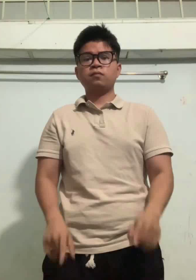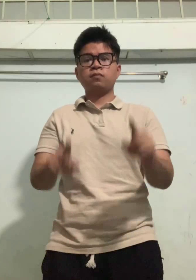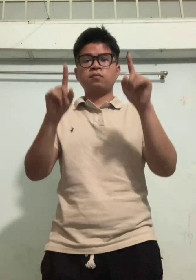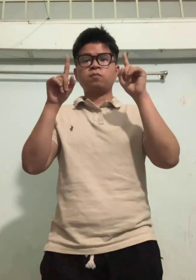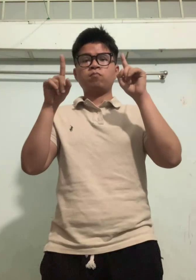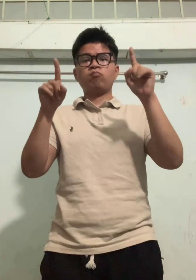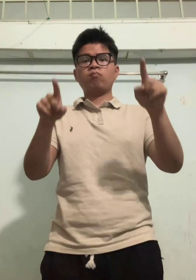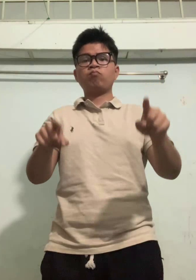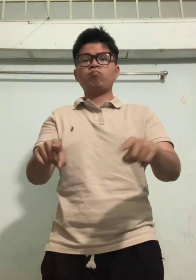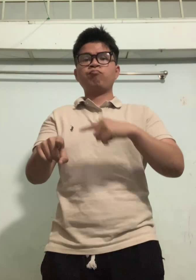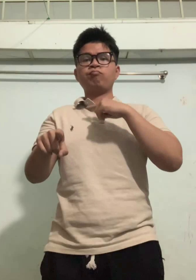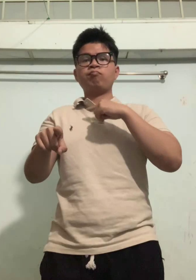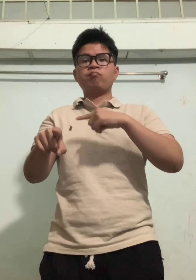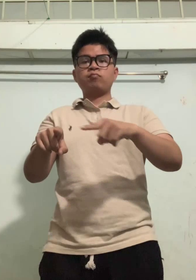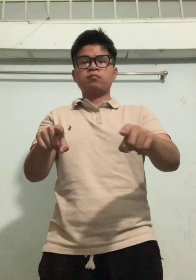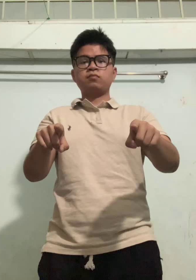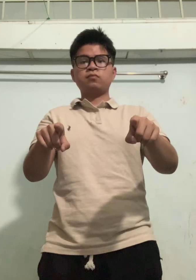phut